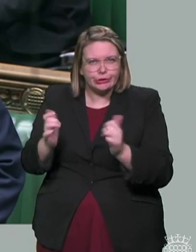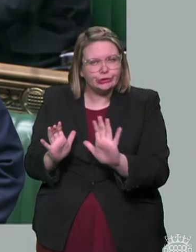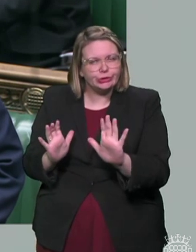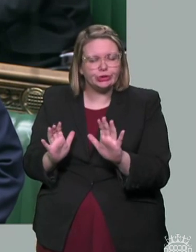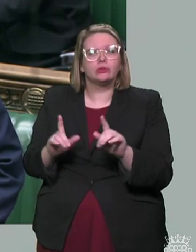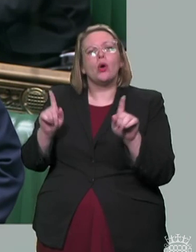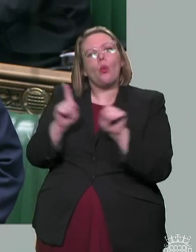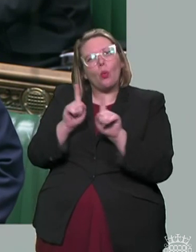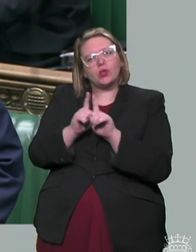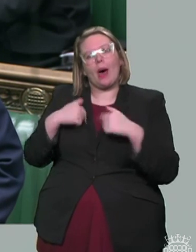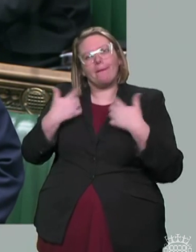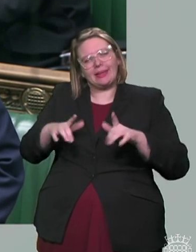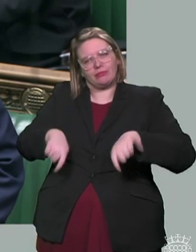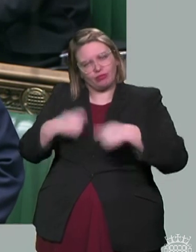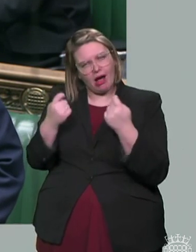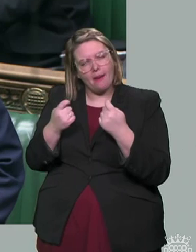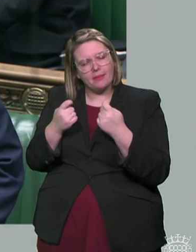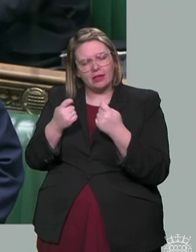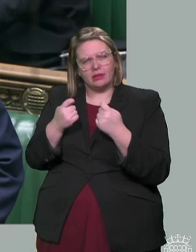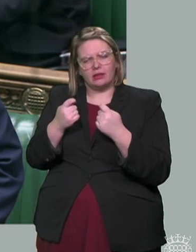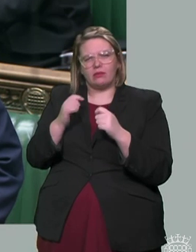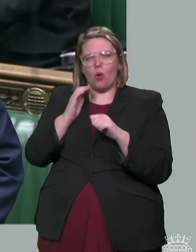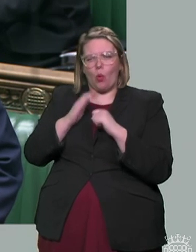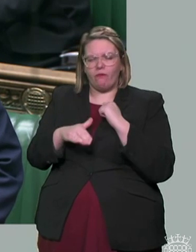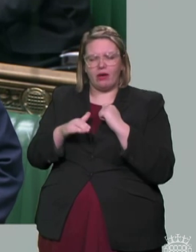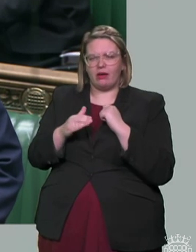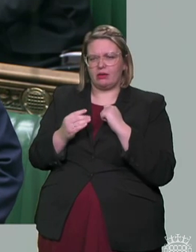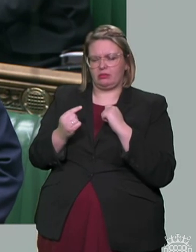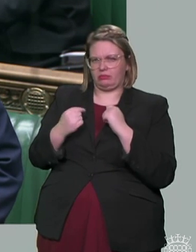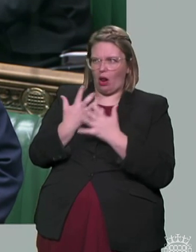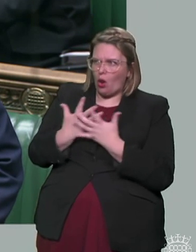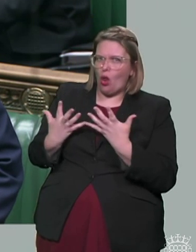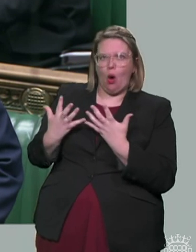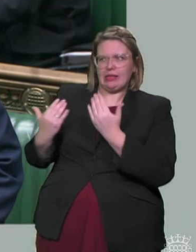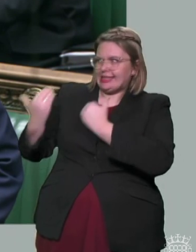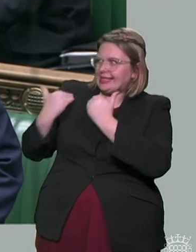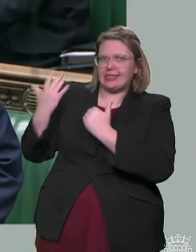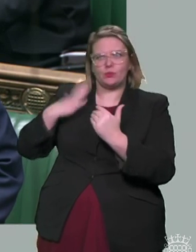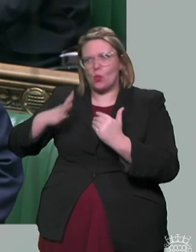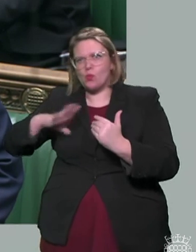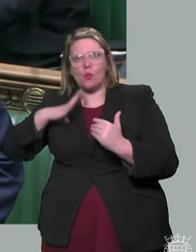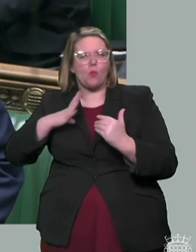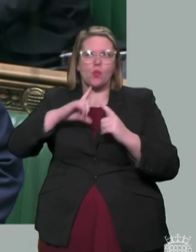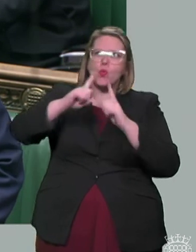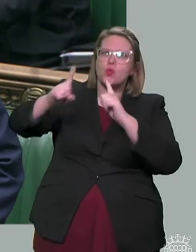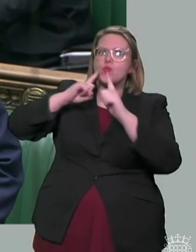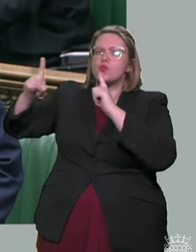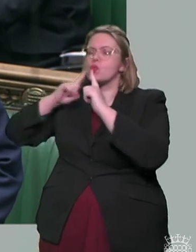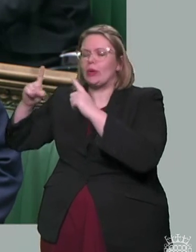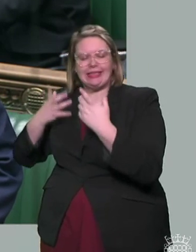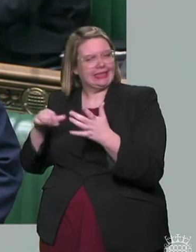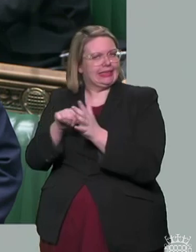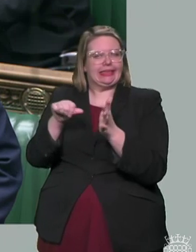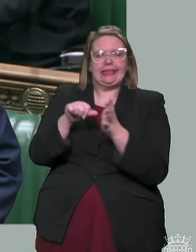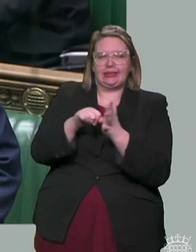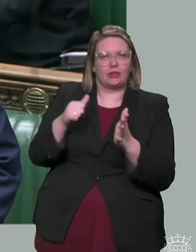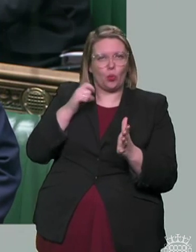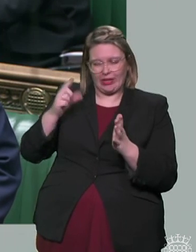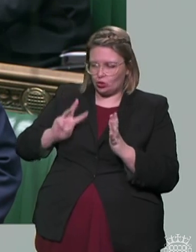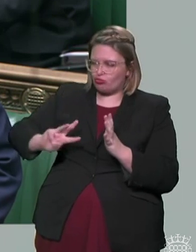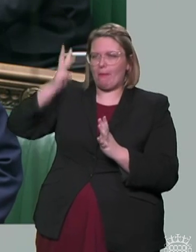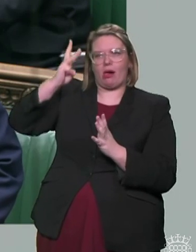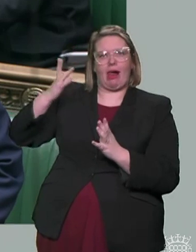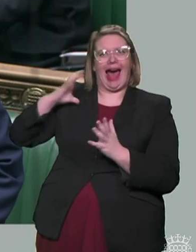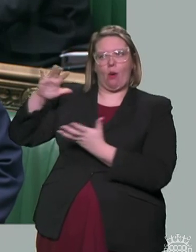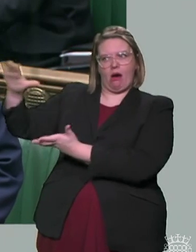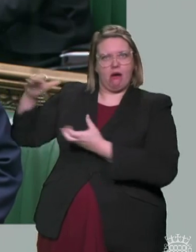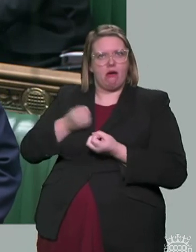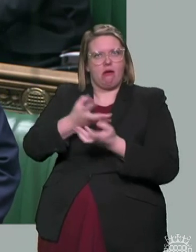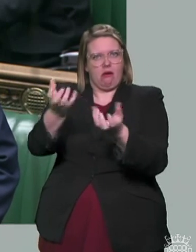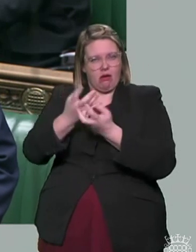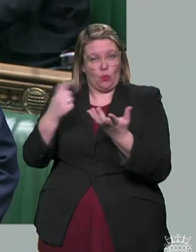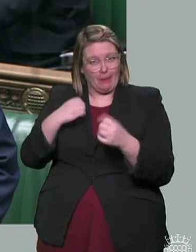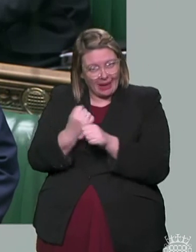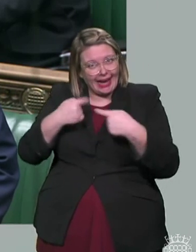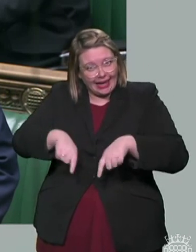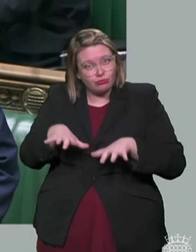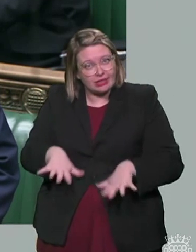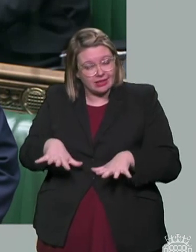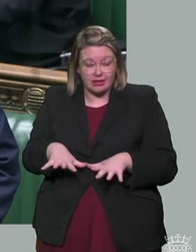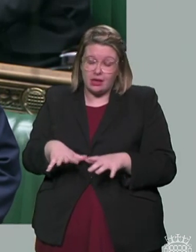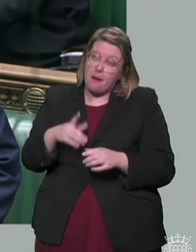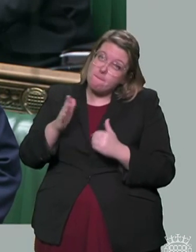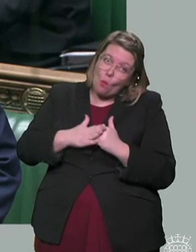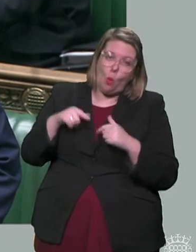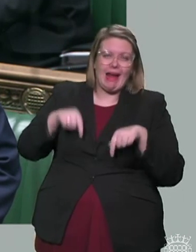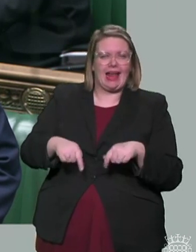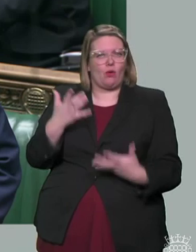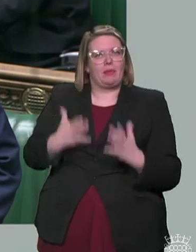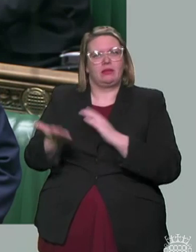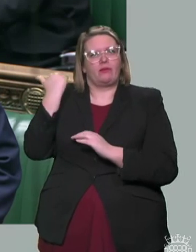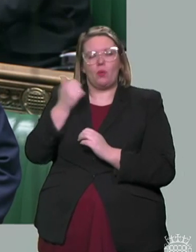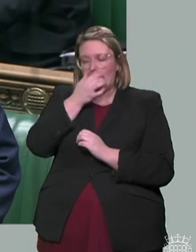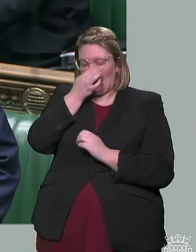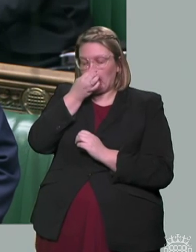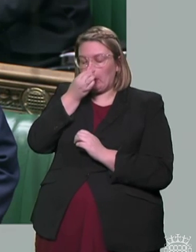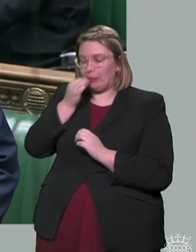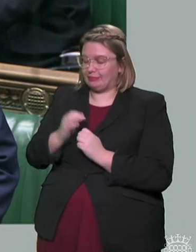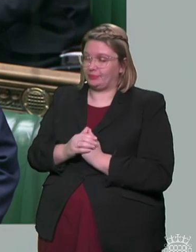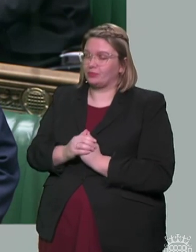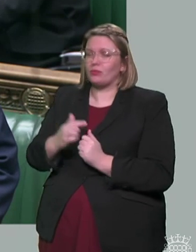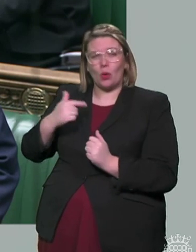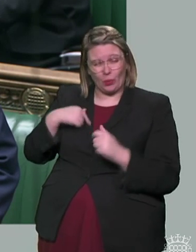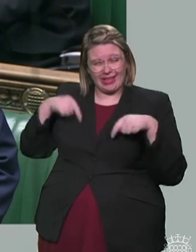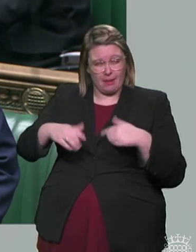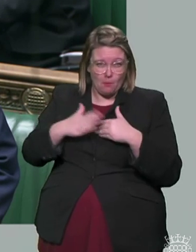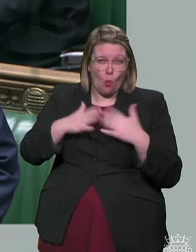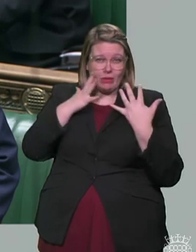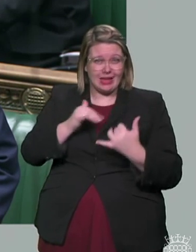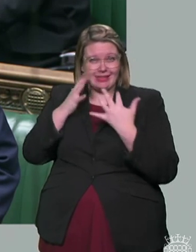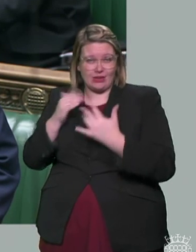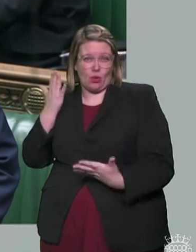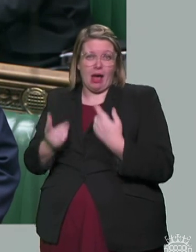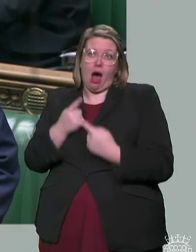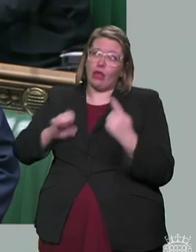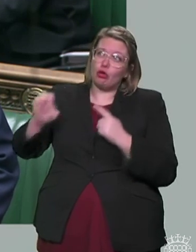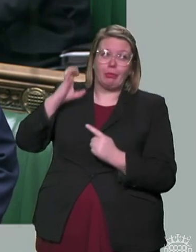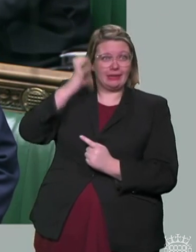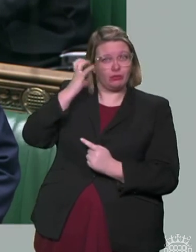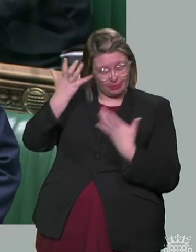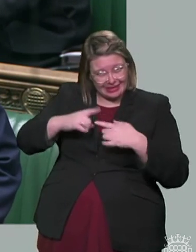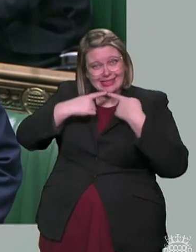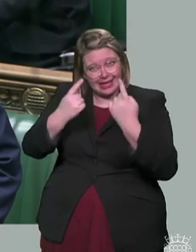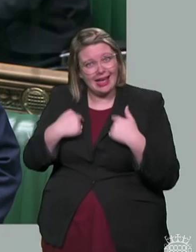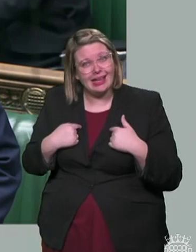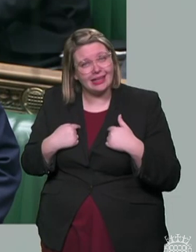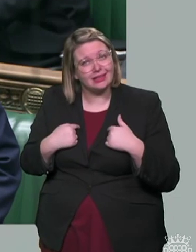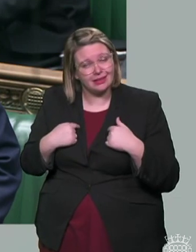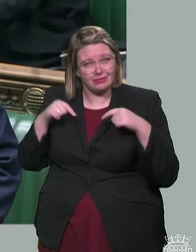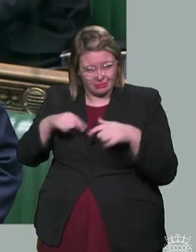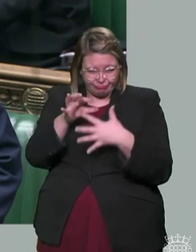I also pointed out that we had huge demand for tests that we were doing our level best to meet, that we tripled supply, that we were making tests in this country on a scale never seen before, and that we were doing more testing than any other country in Europe.